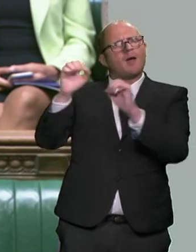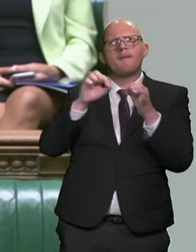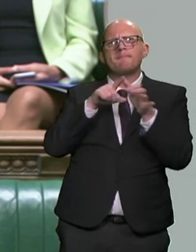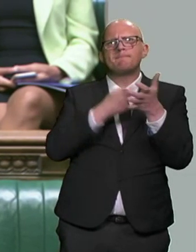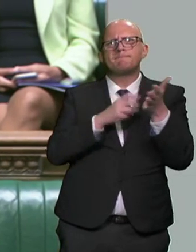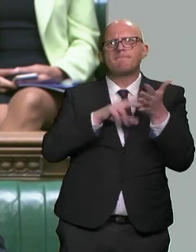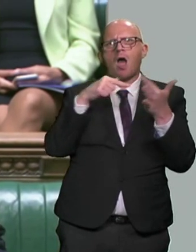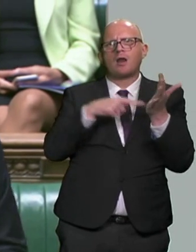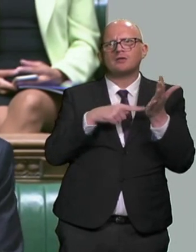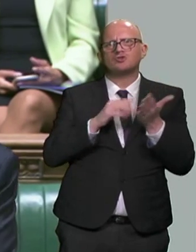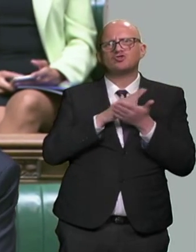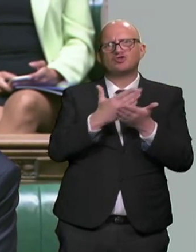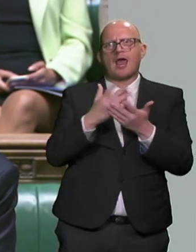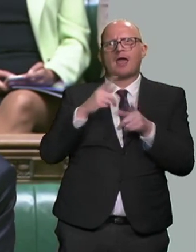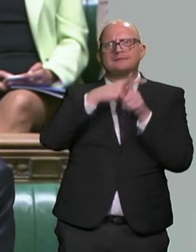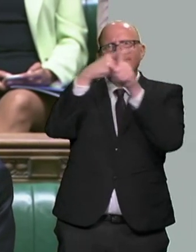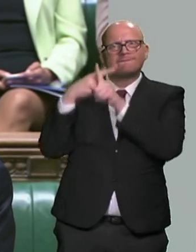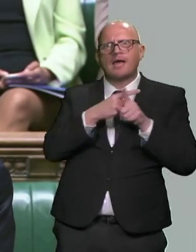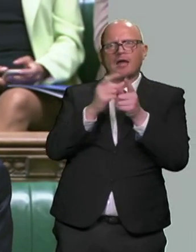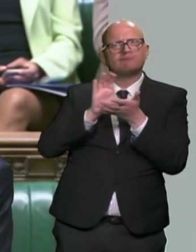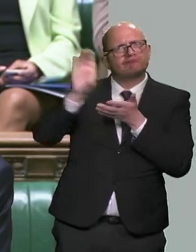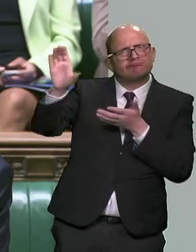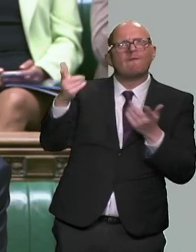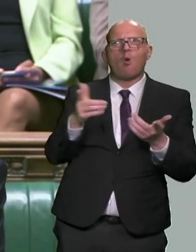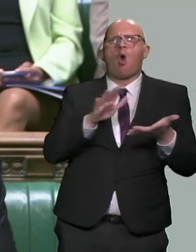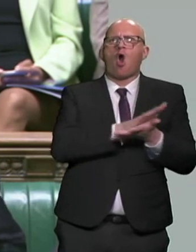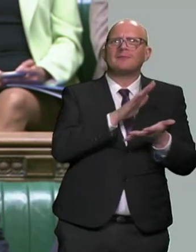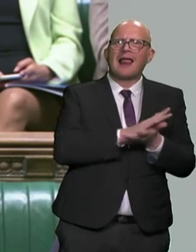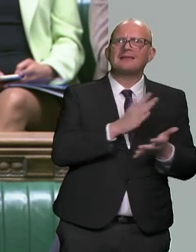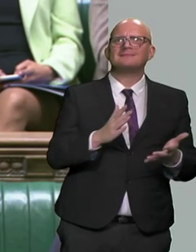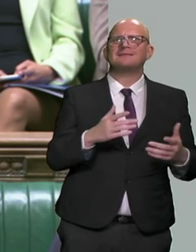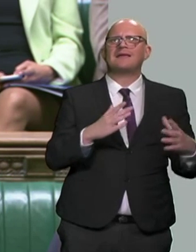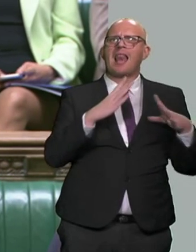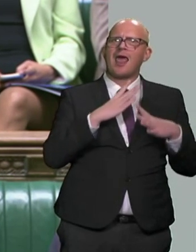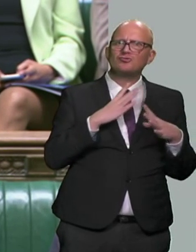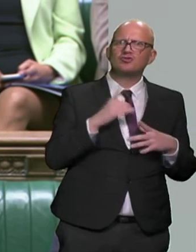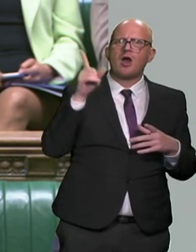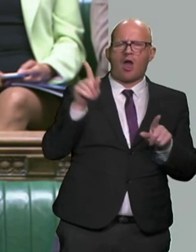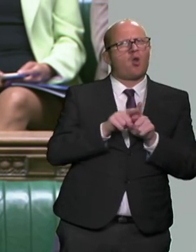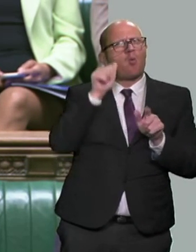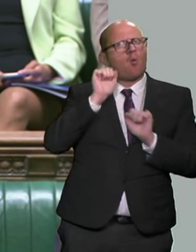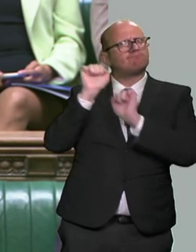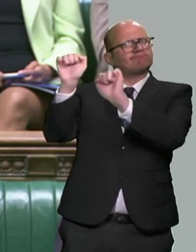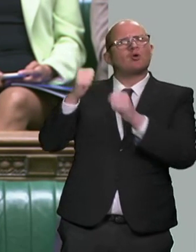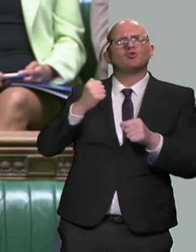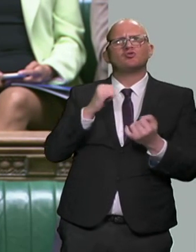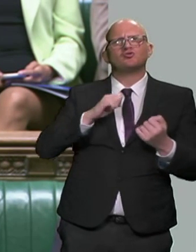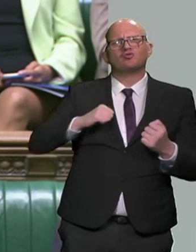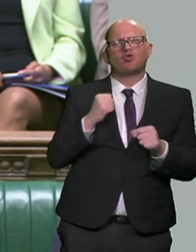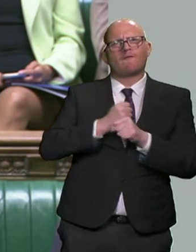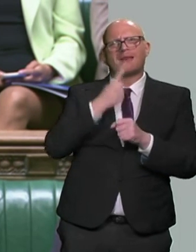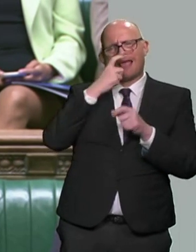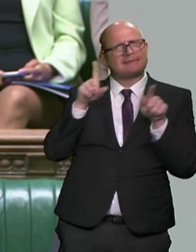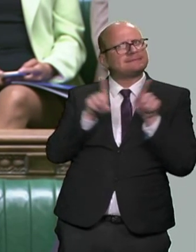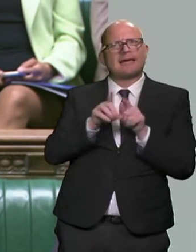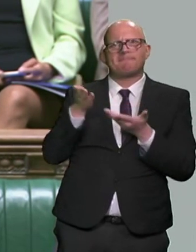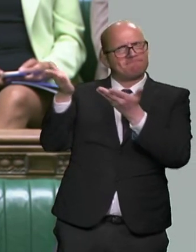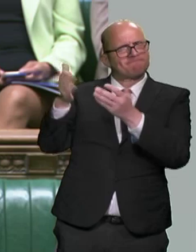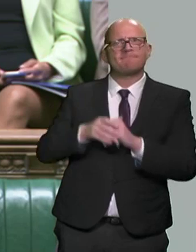A business rate discount will come in here for retail, hospitality and leisure businesses in just a few weeks, and I know that the Scottish Government will have the resources to do the same thing.